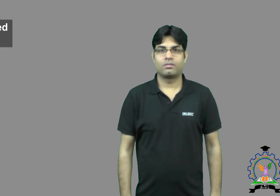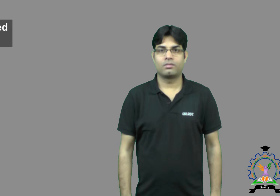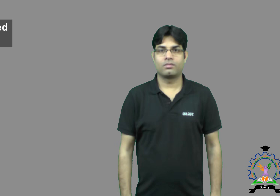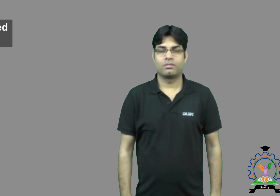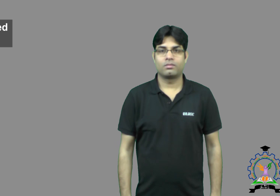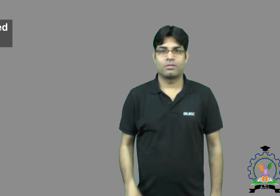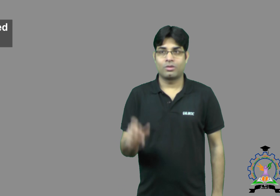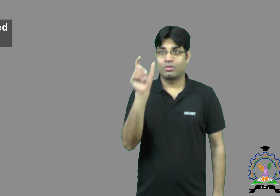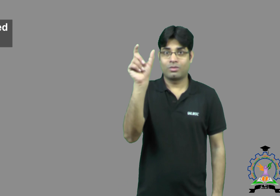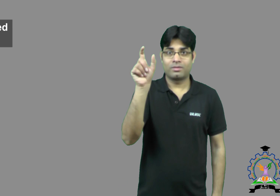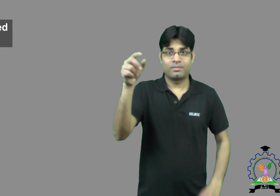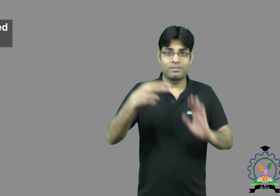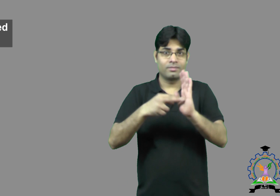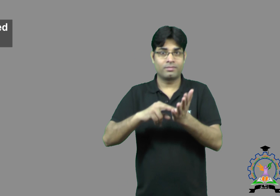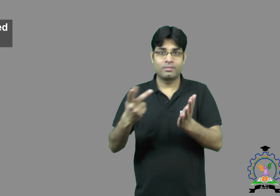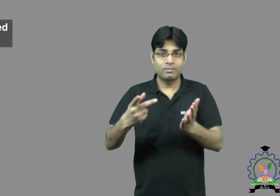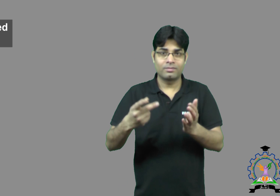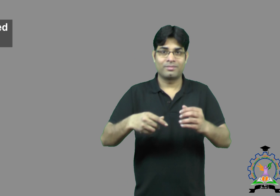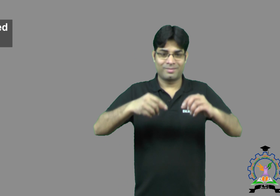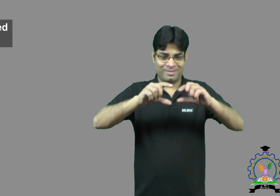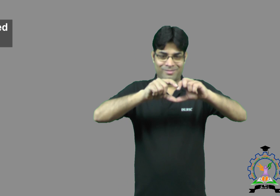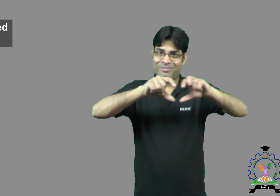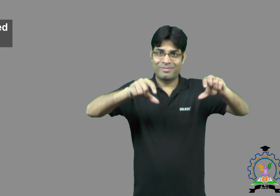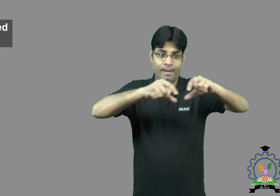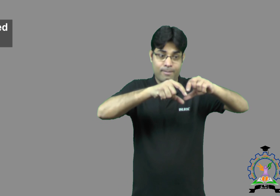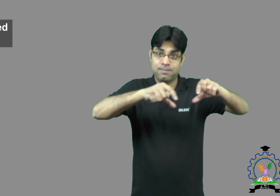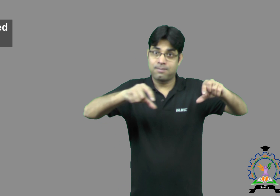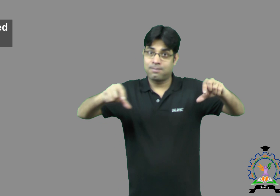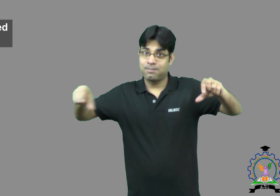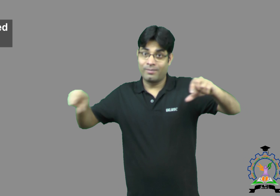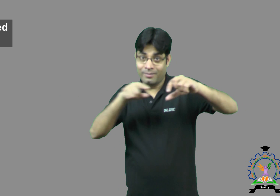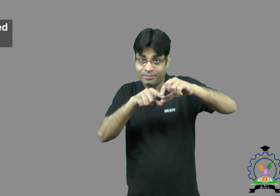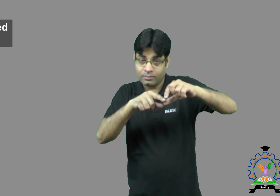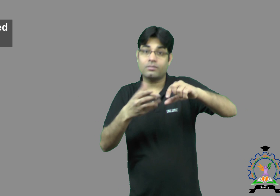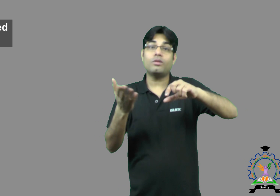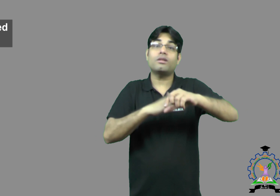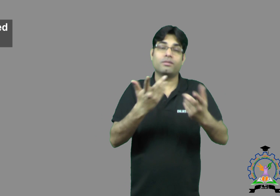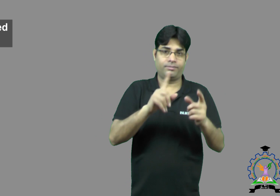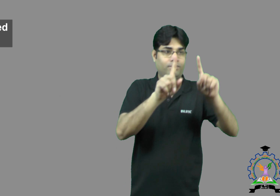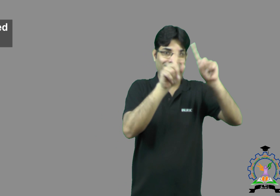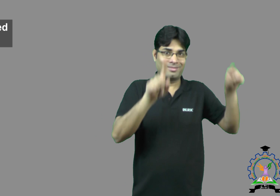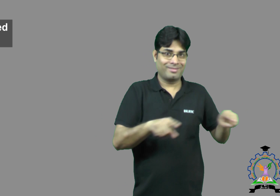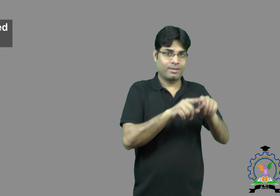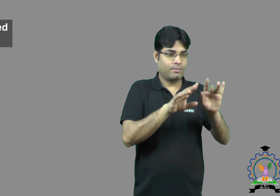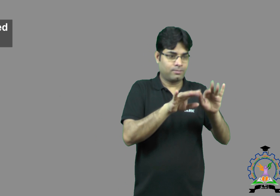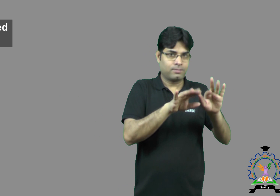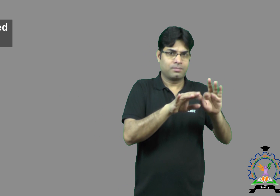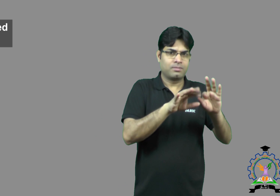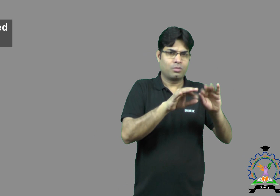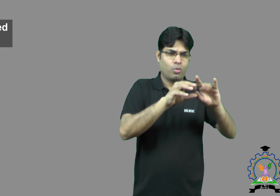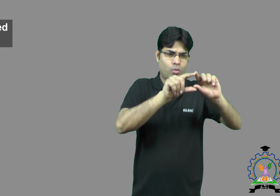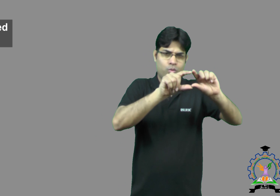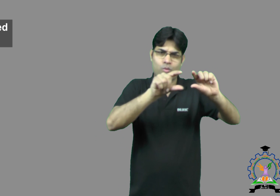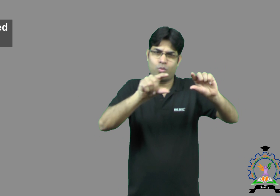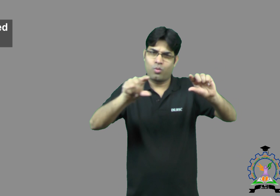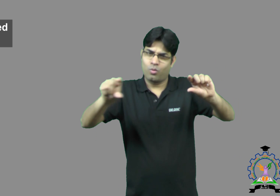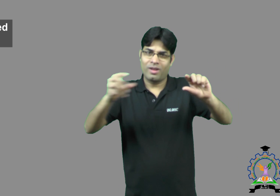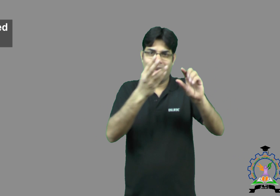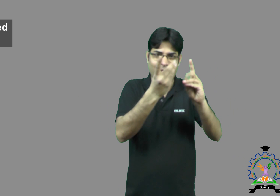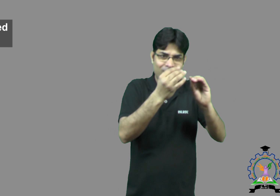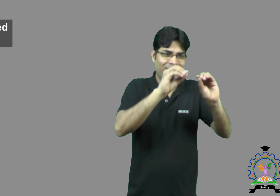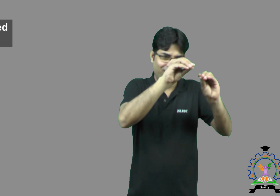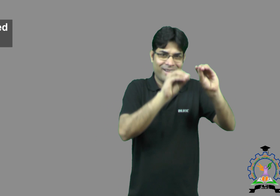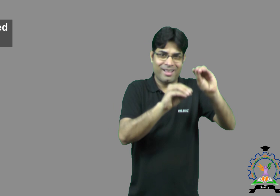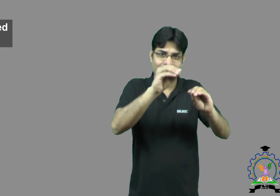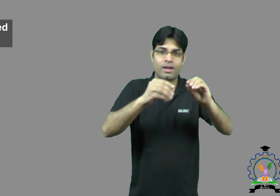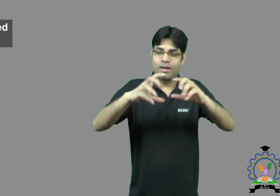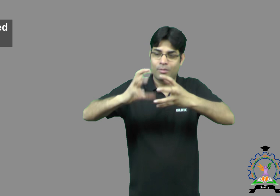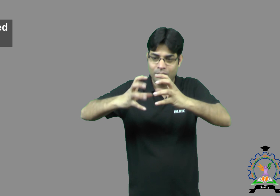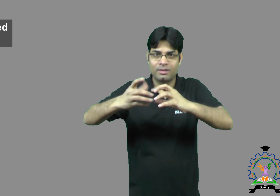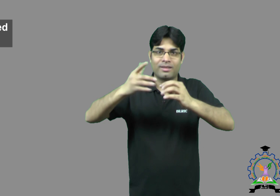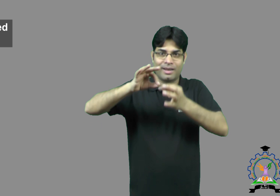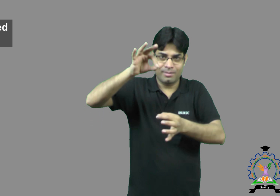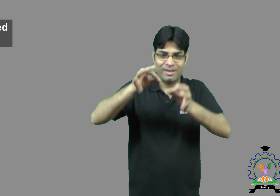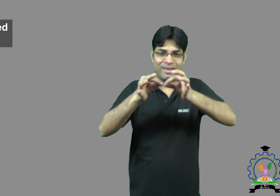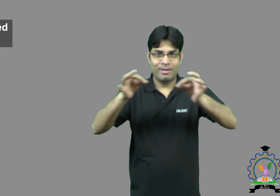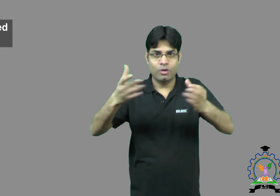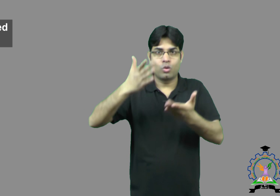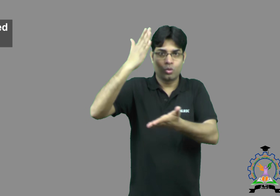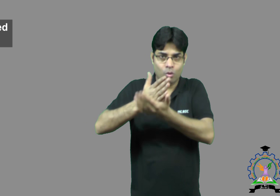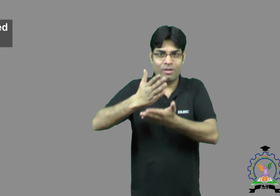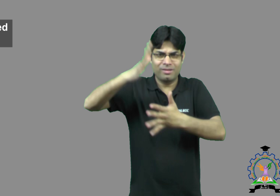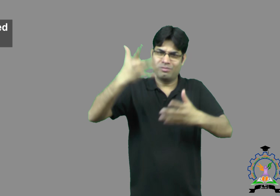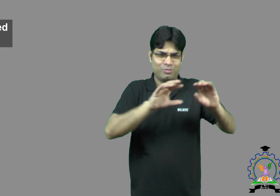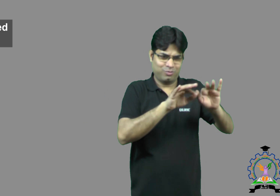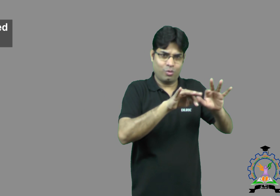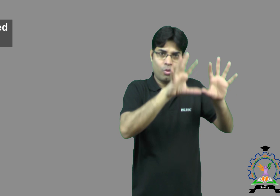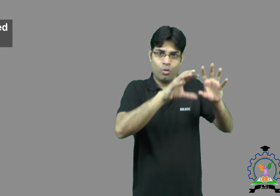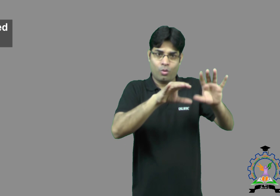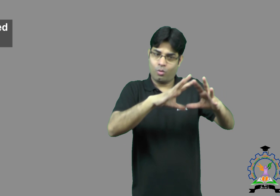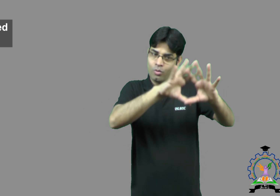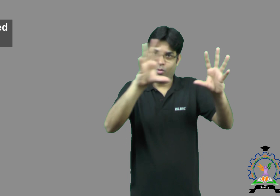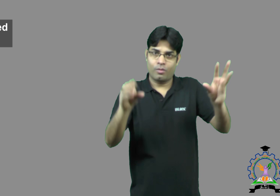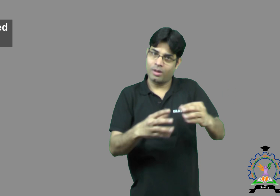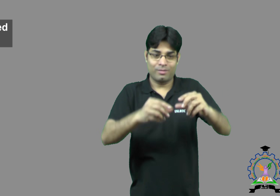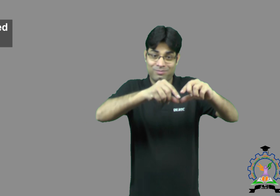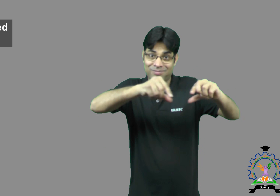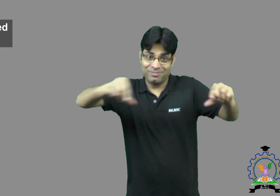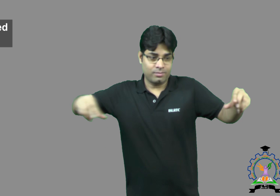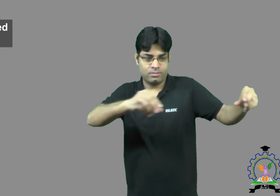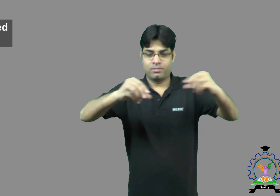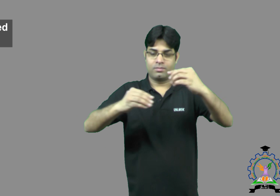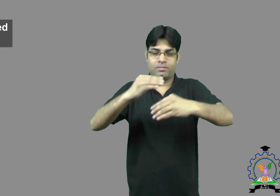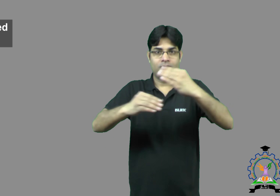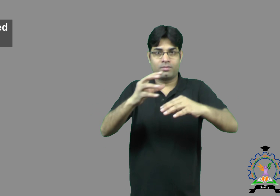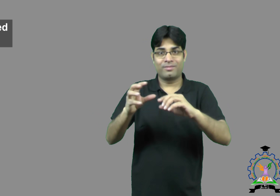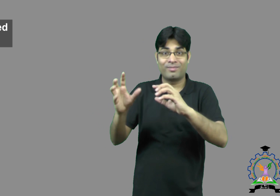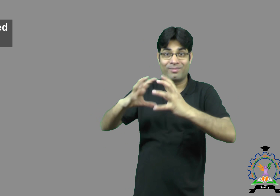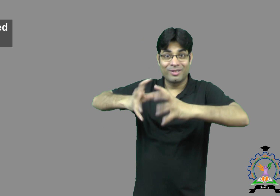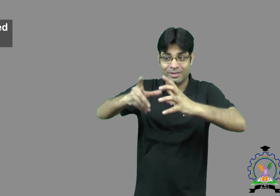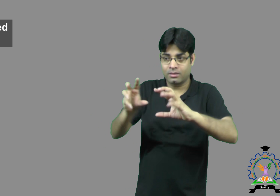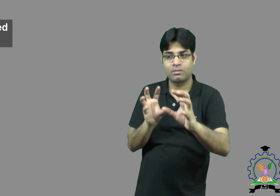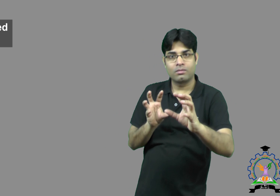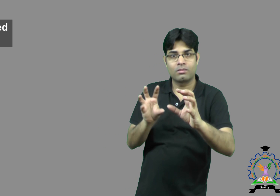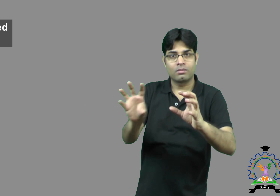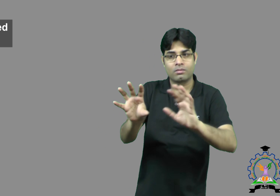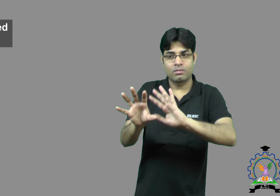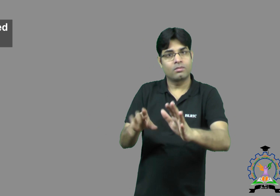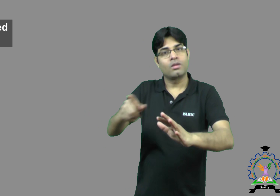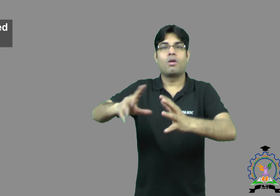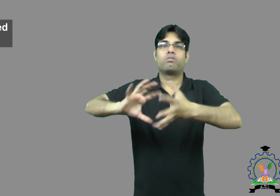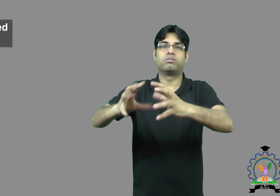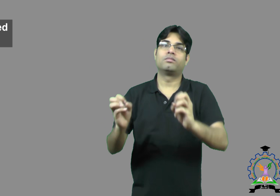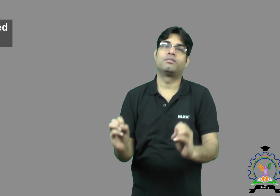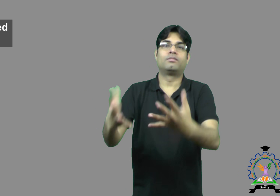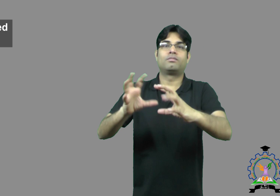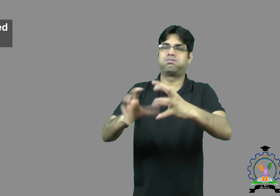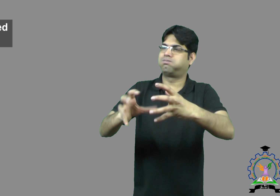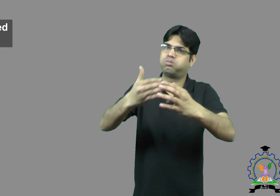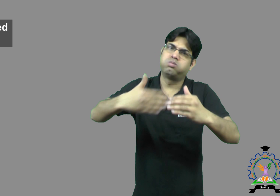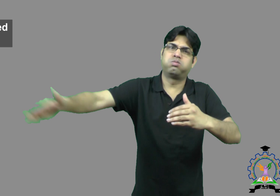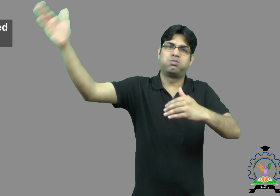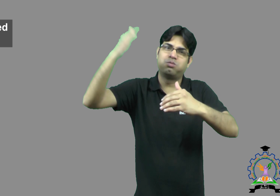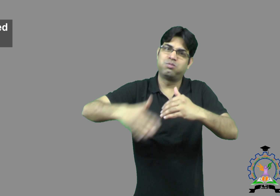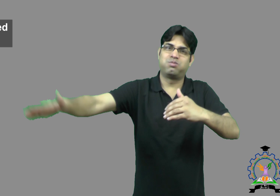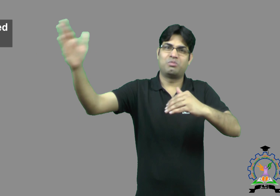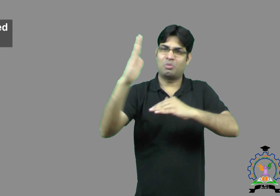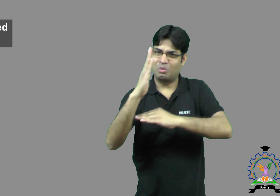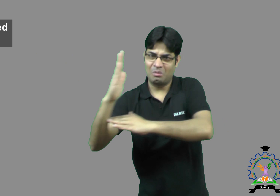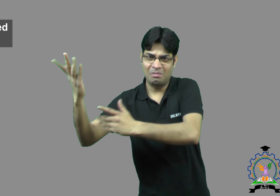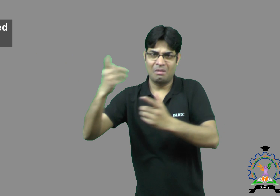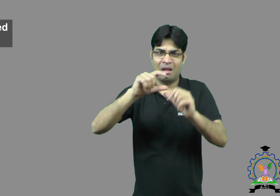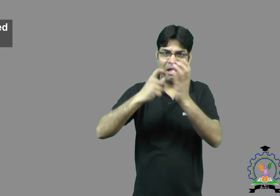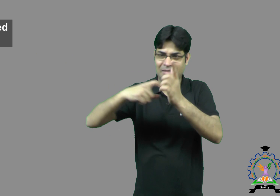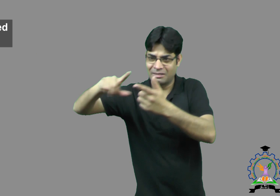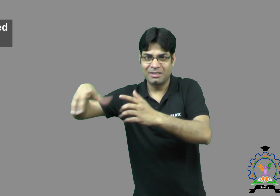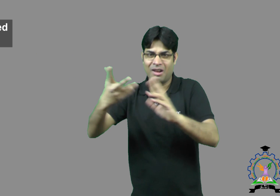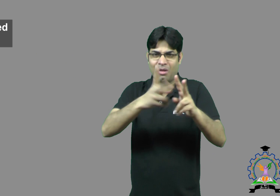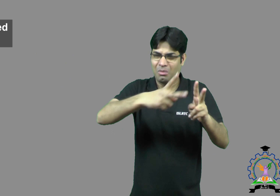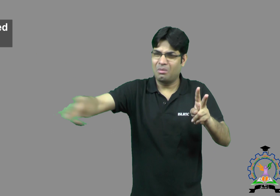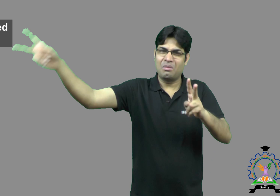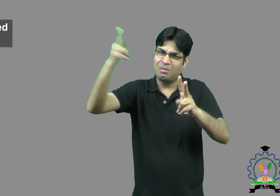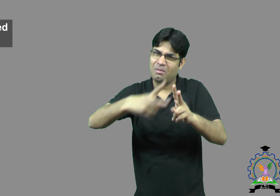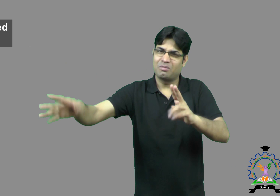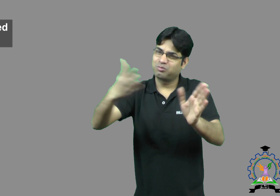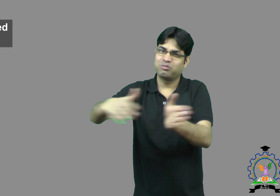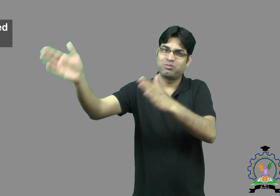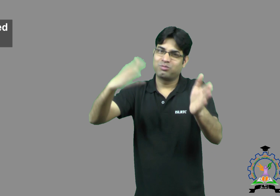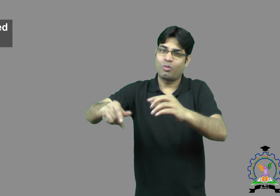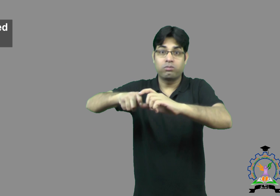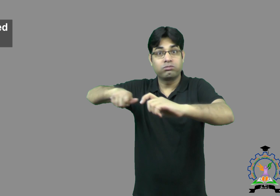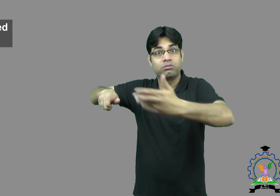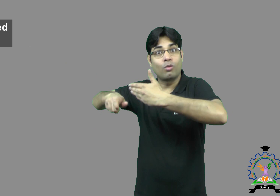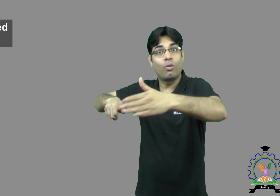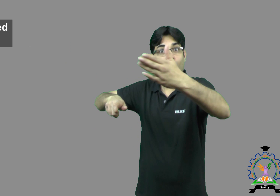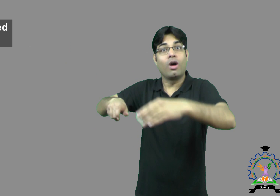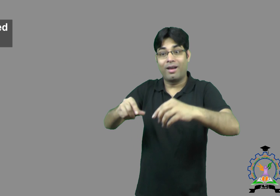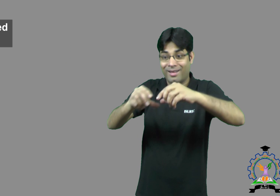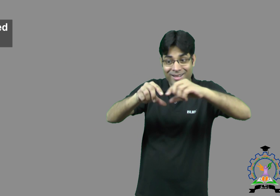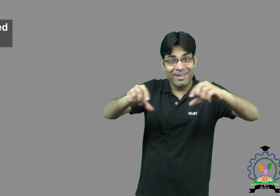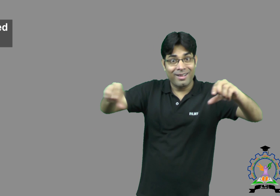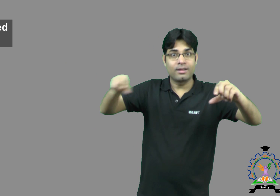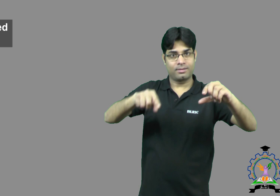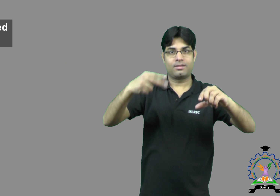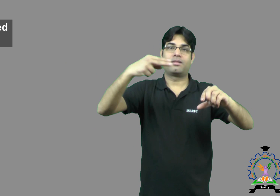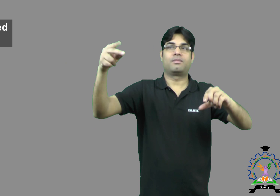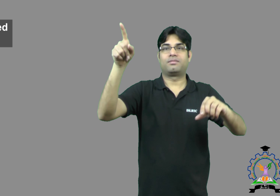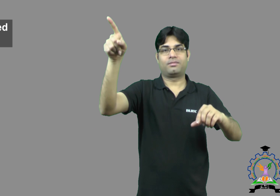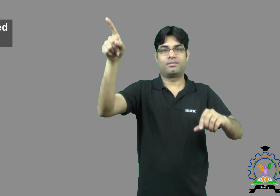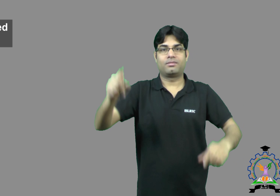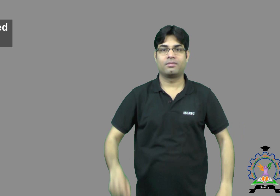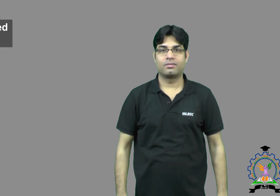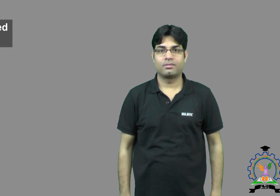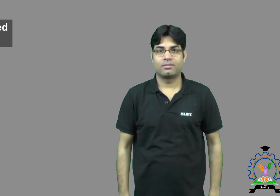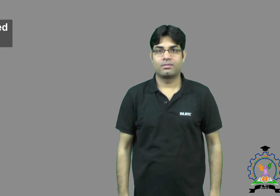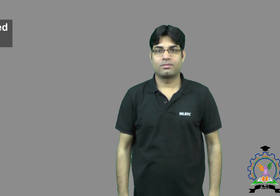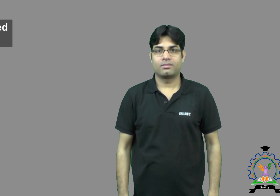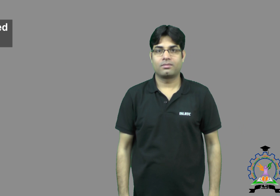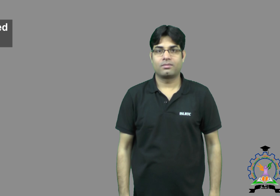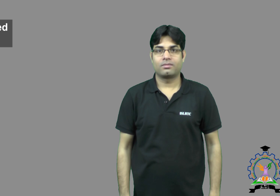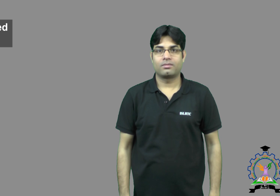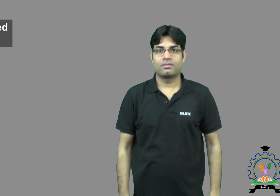Punched Tape